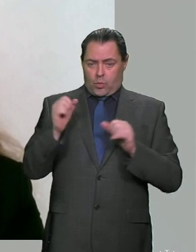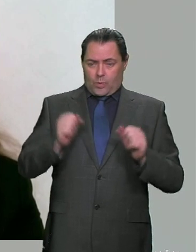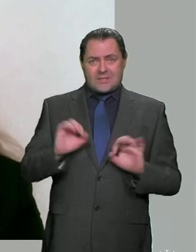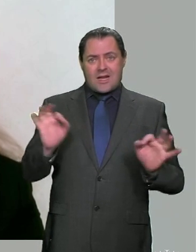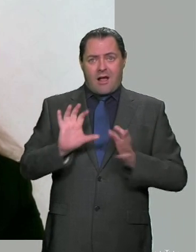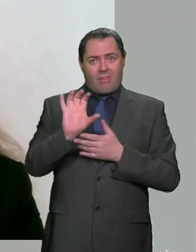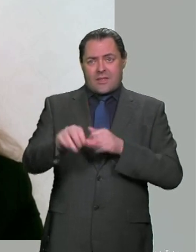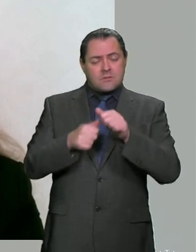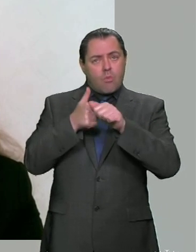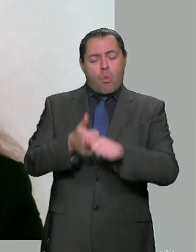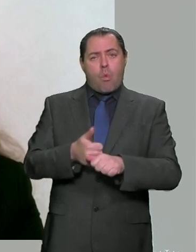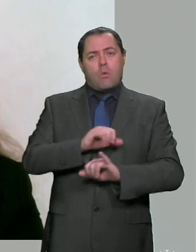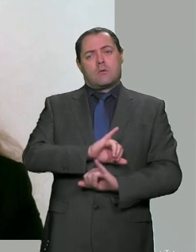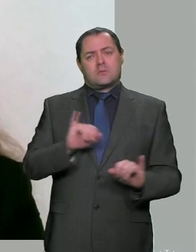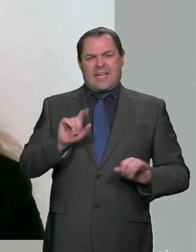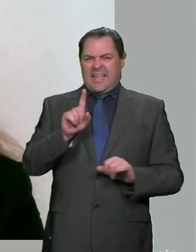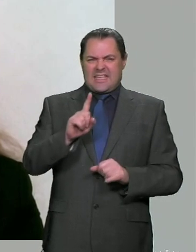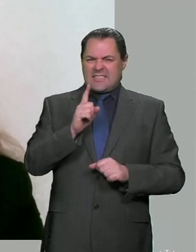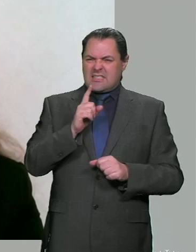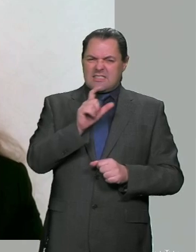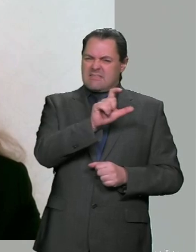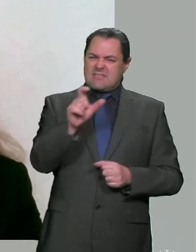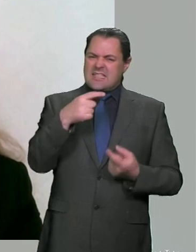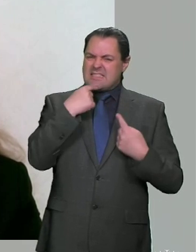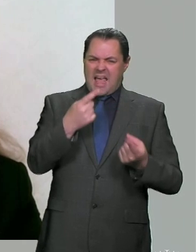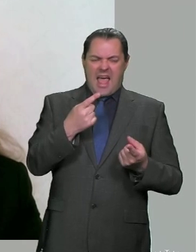His words and deeds are as unfaithful as his principles and beliefs.